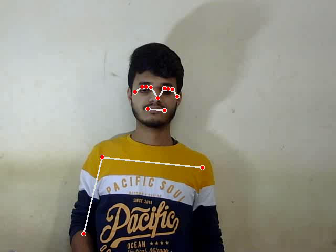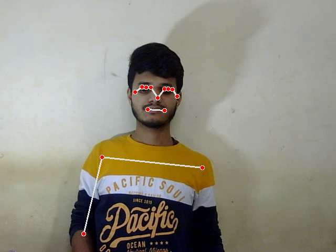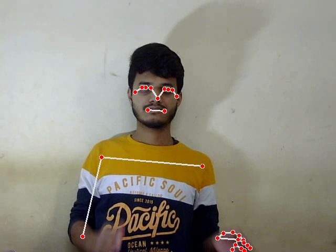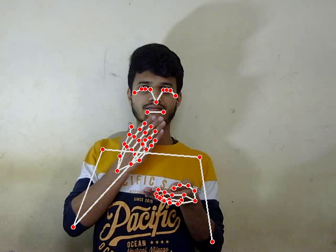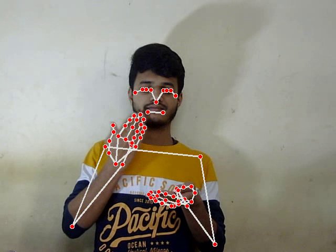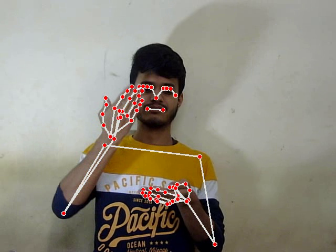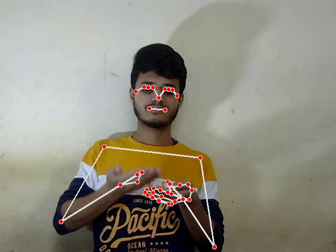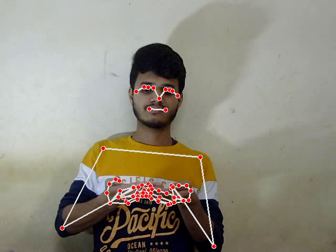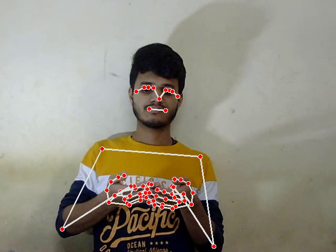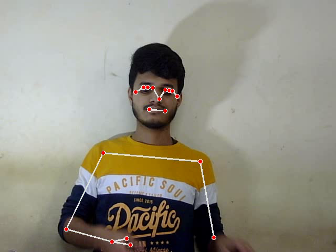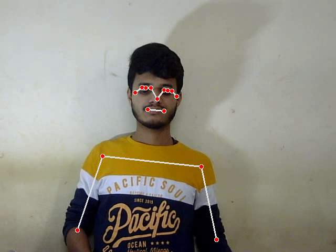good